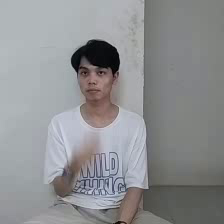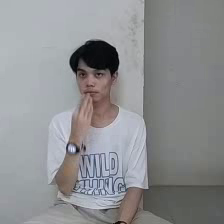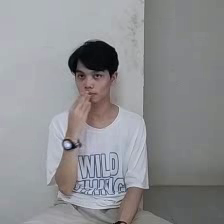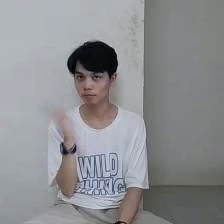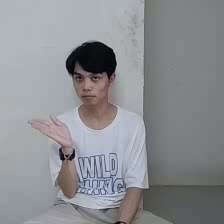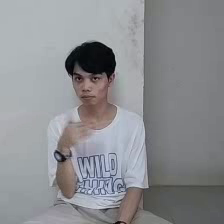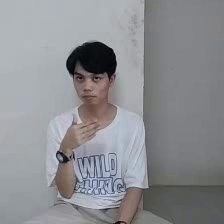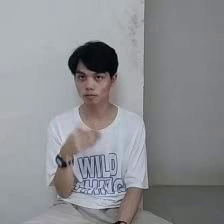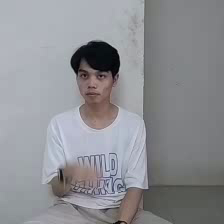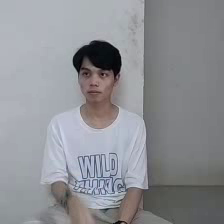Nói xấu